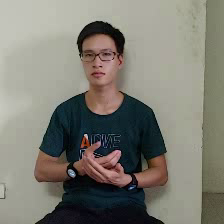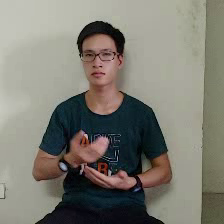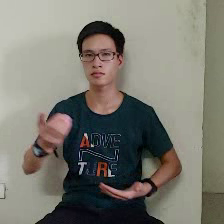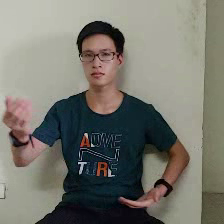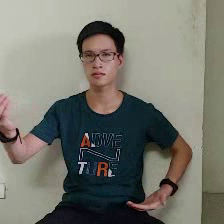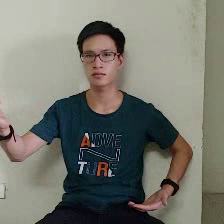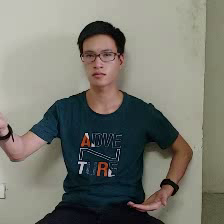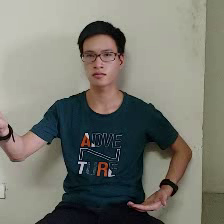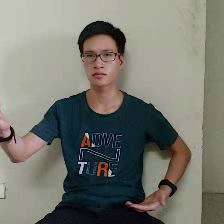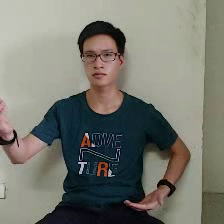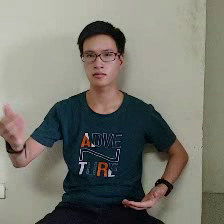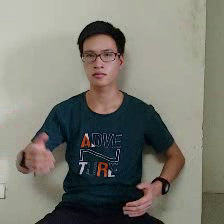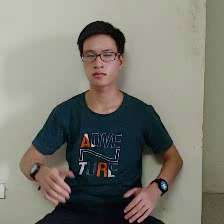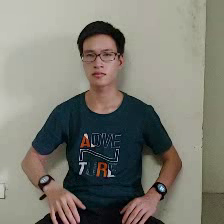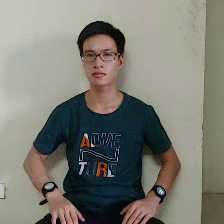Kết hôn